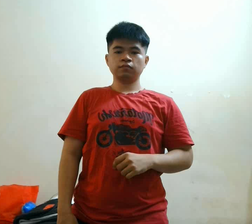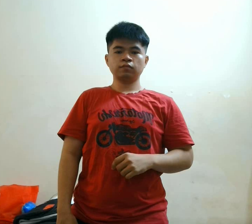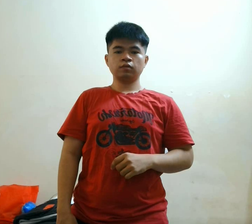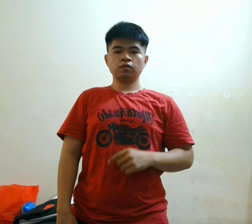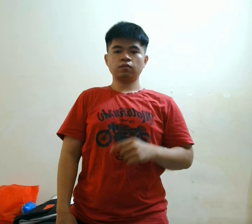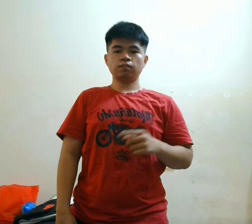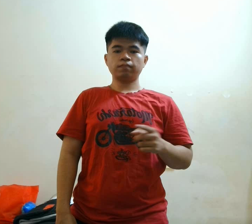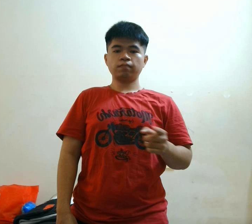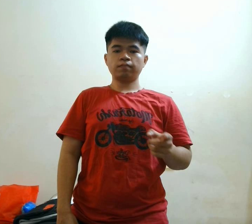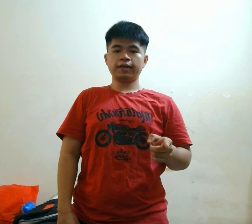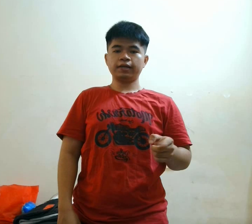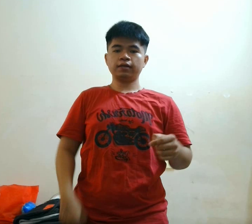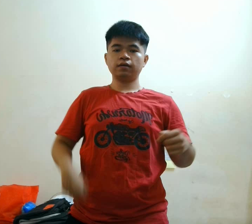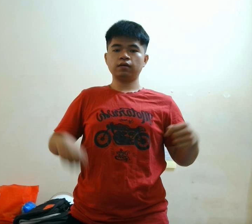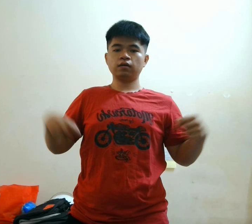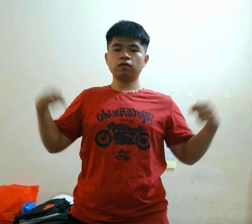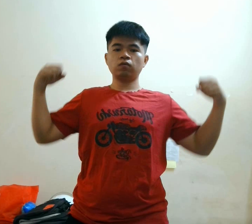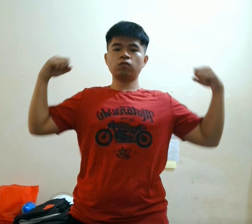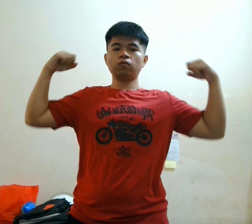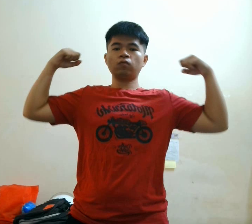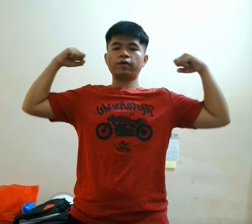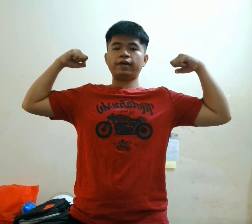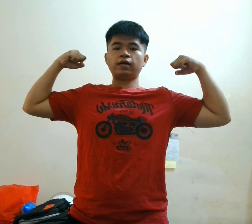ban khoe khong